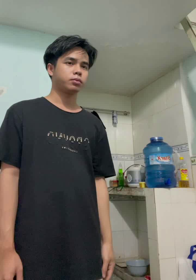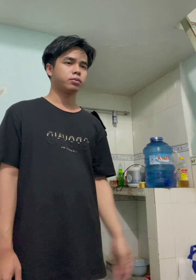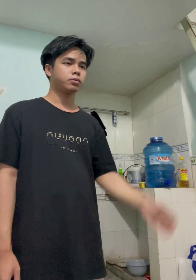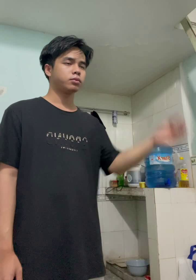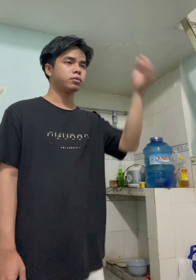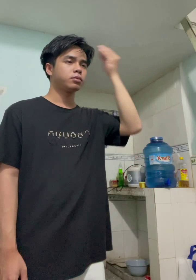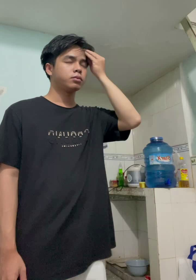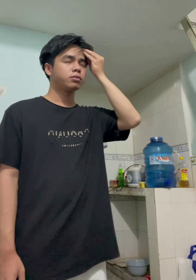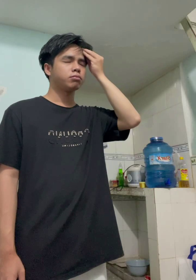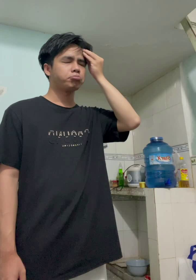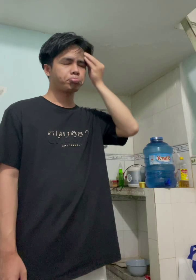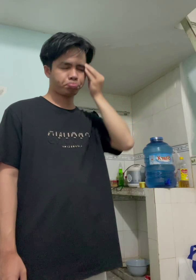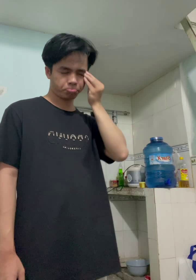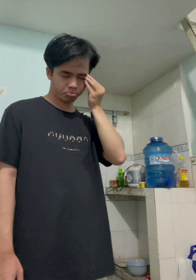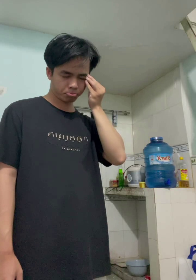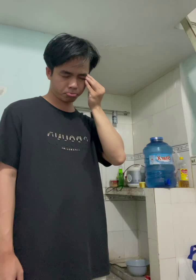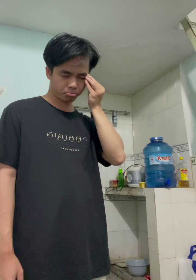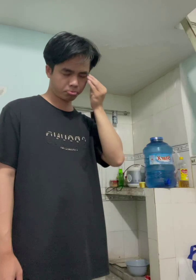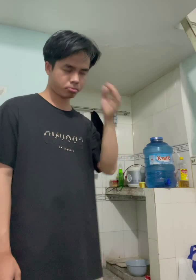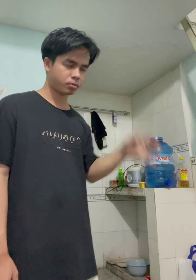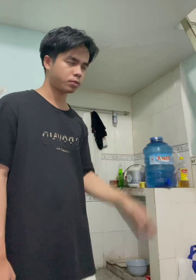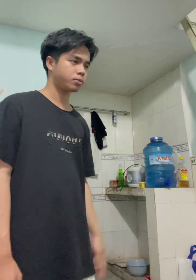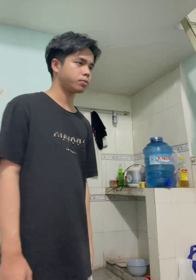benh